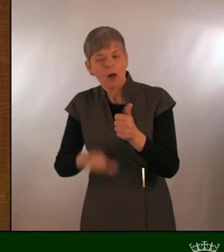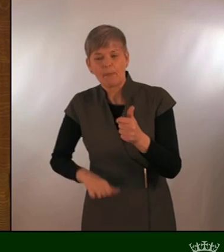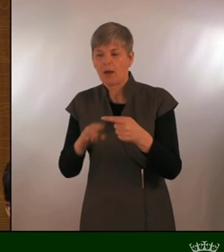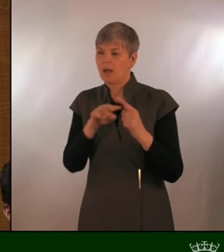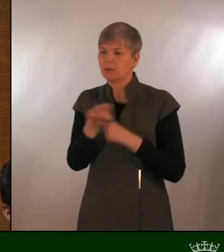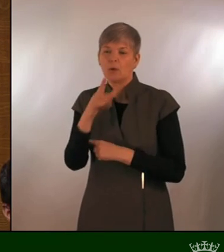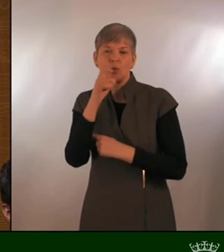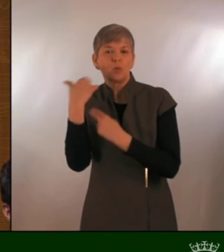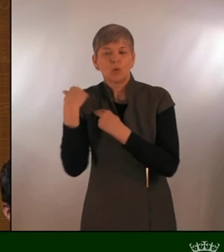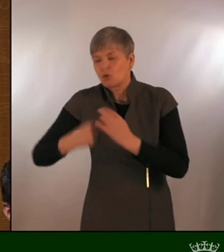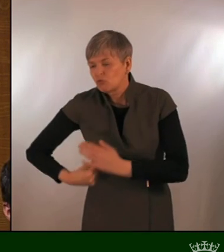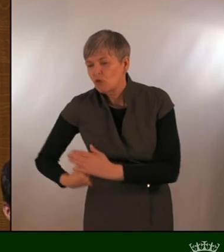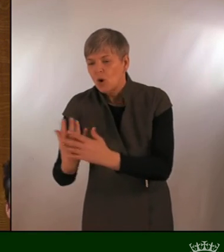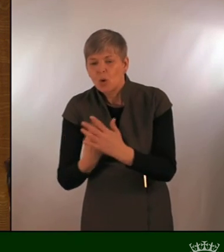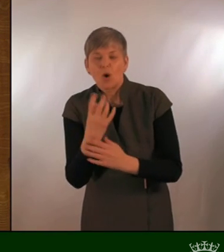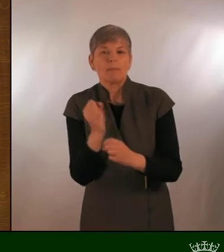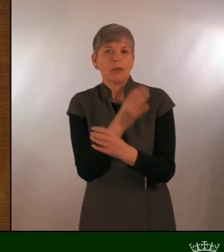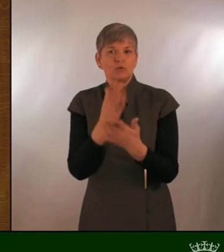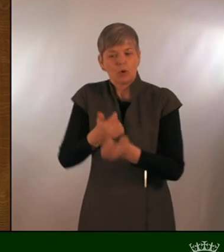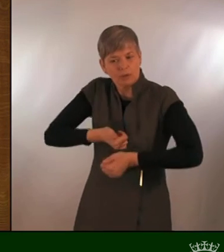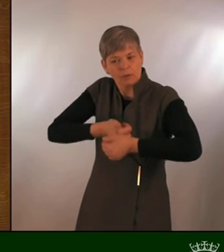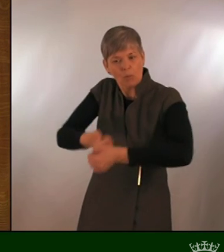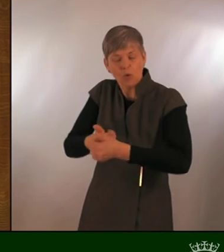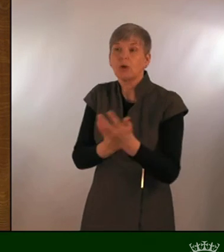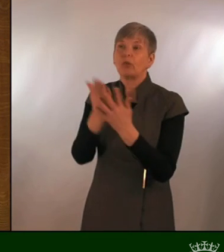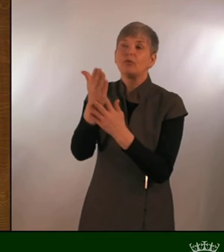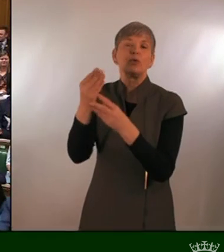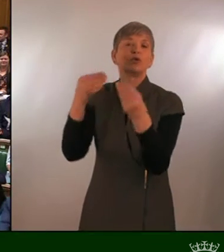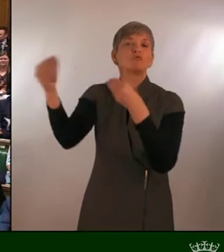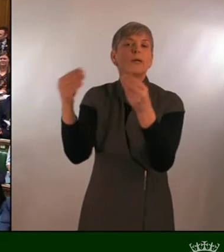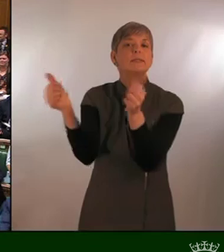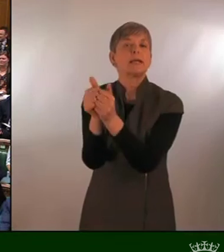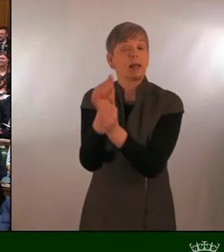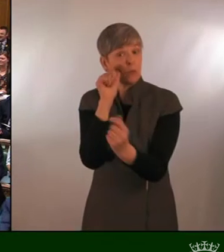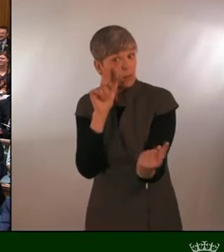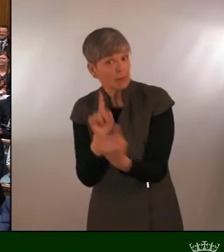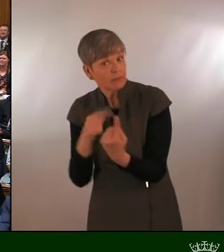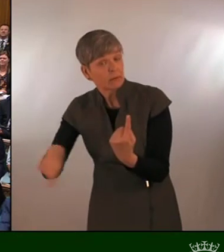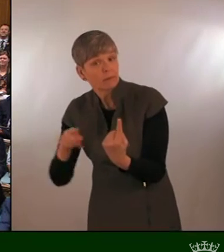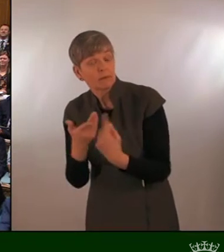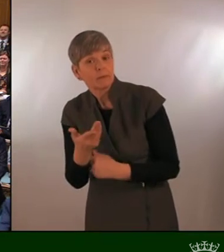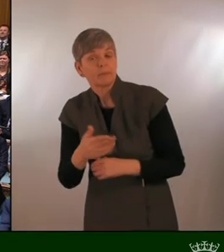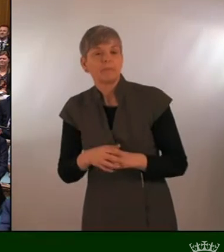opportunities to produce even more food under high animal and environmental welfare?